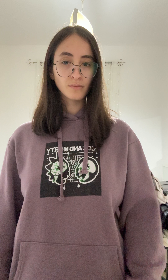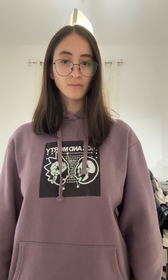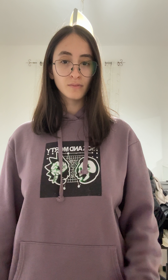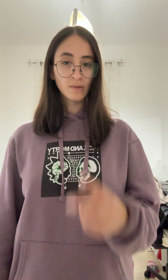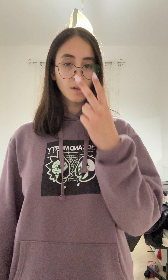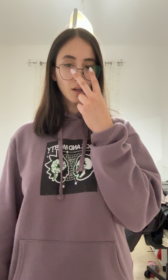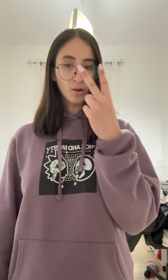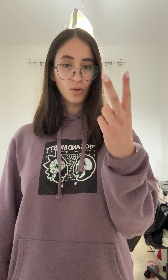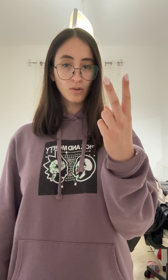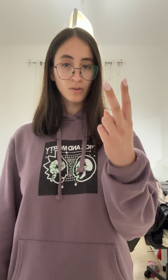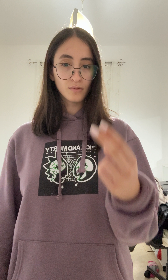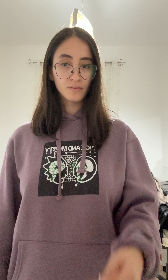לראות